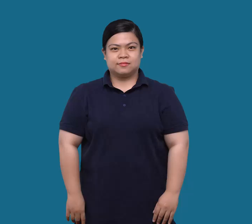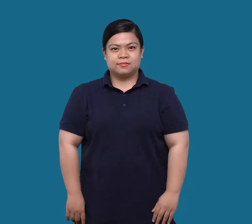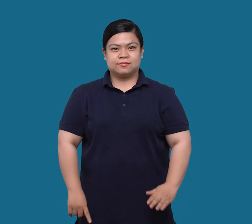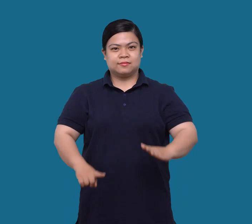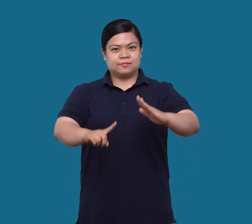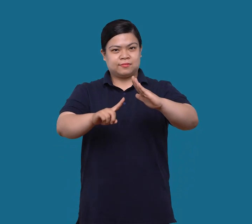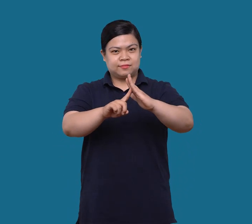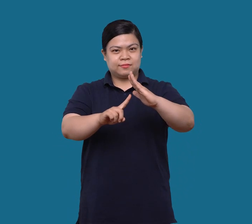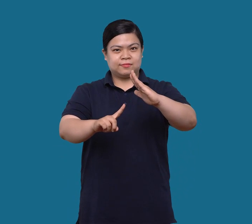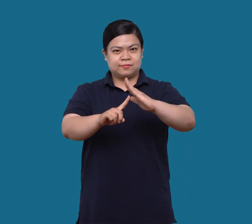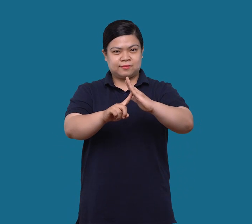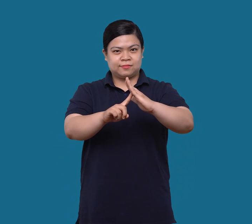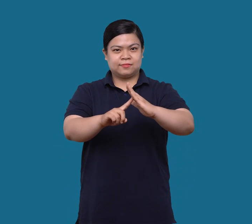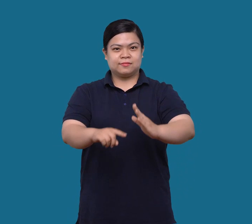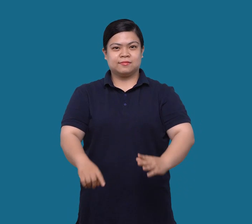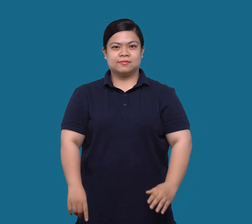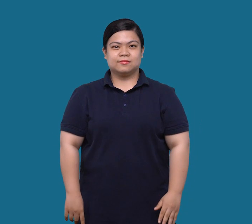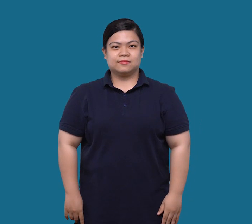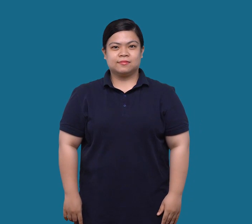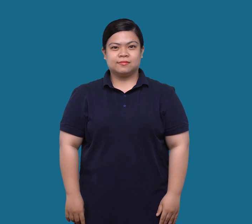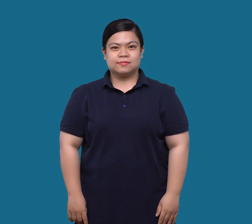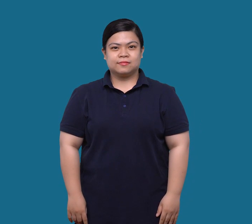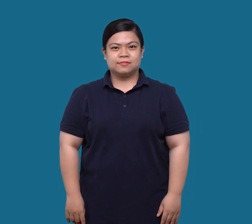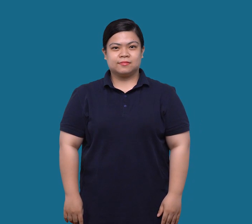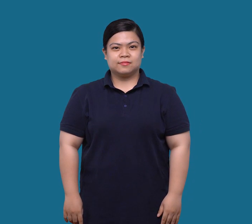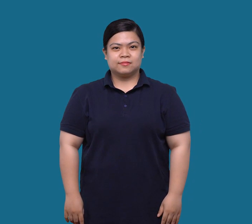nhà văn hóa